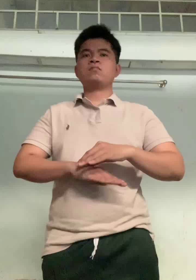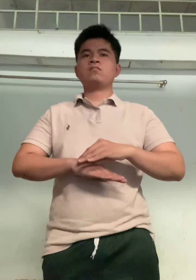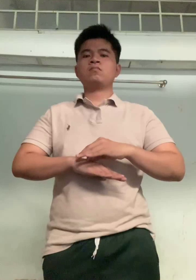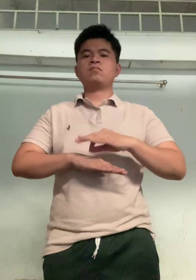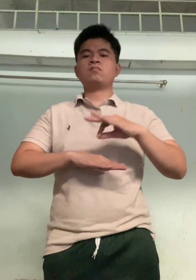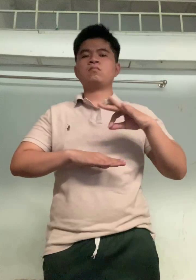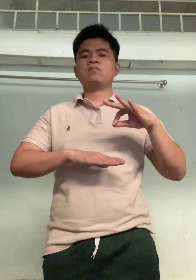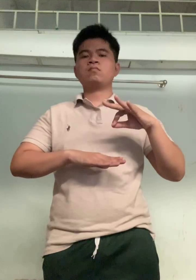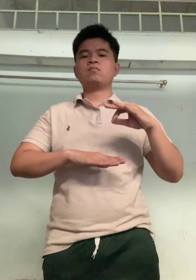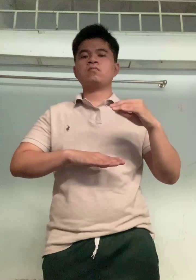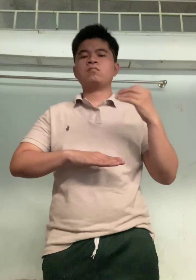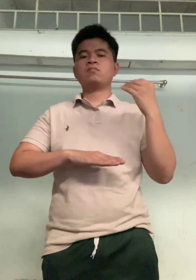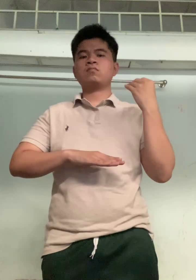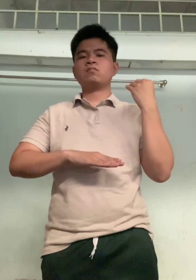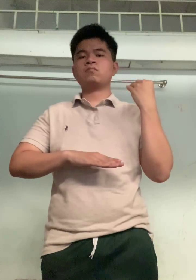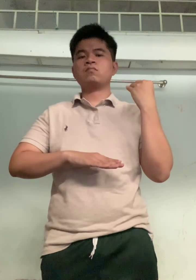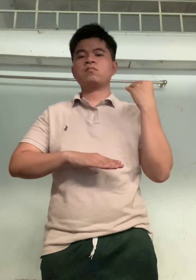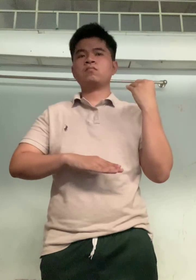tuan truoc